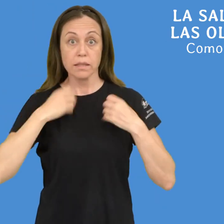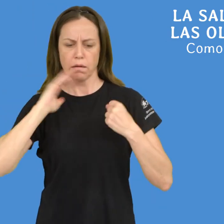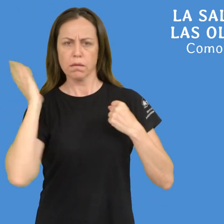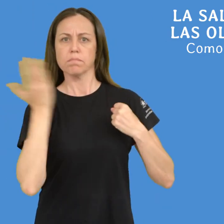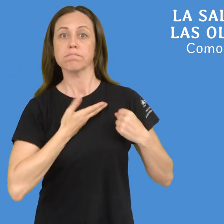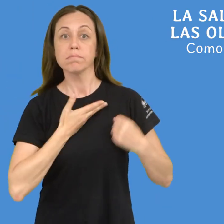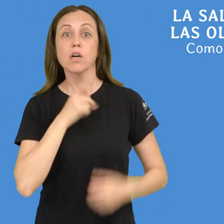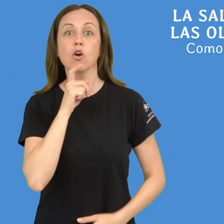afectar